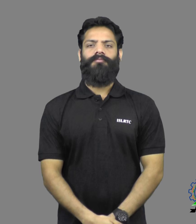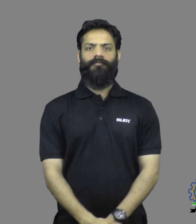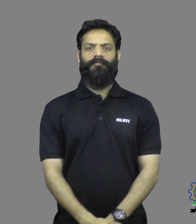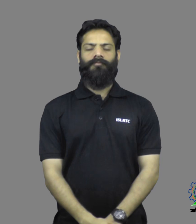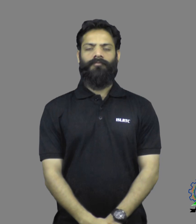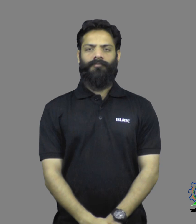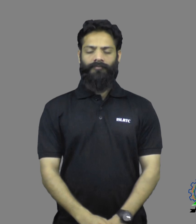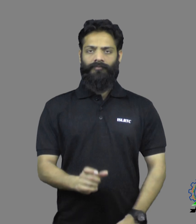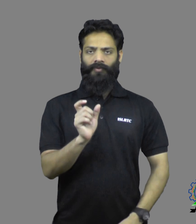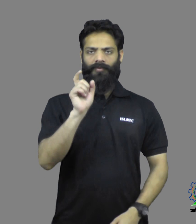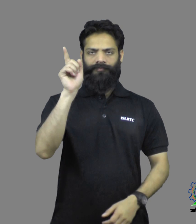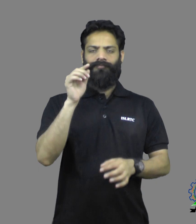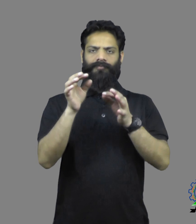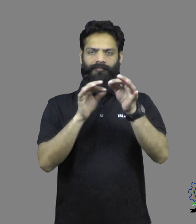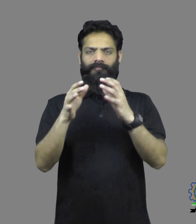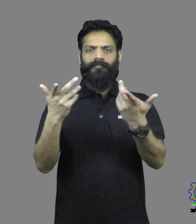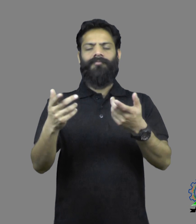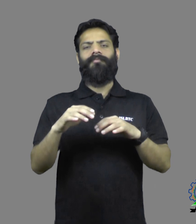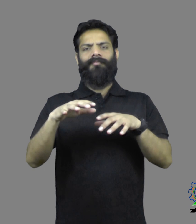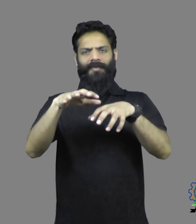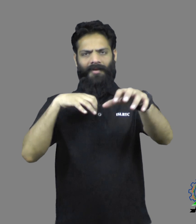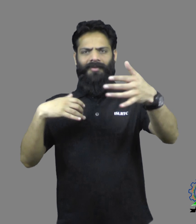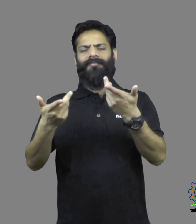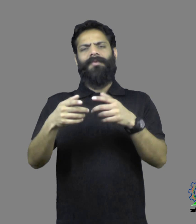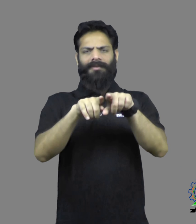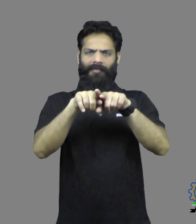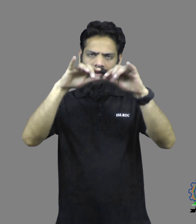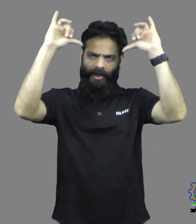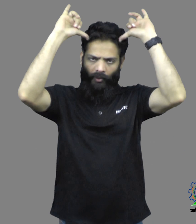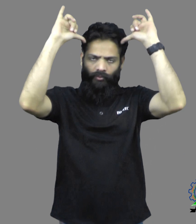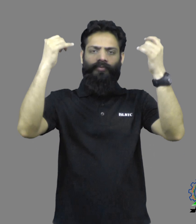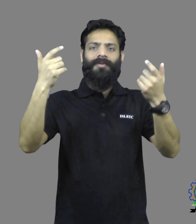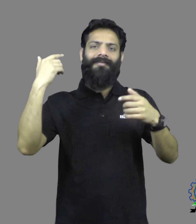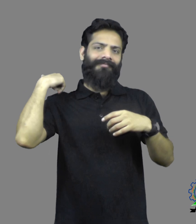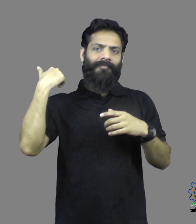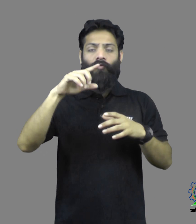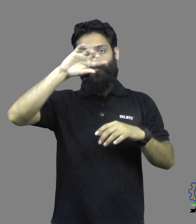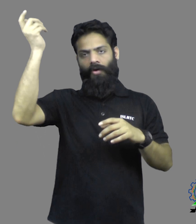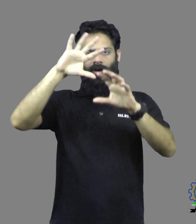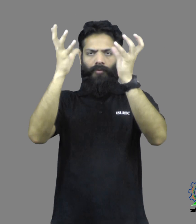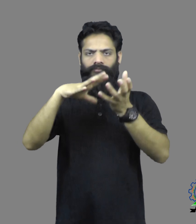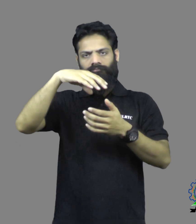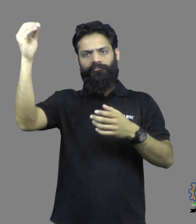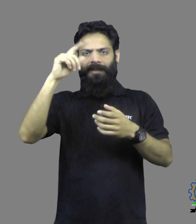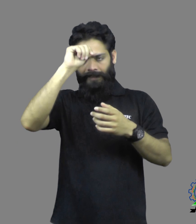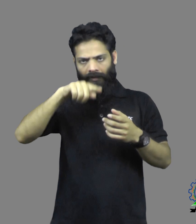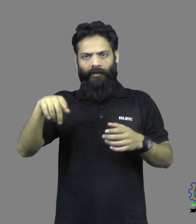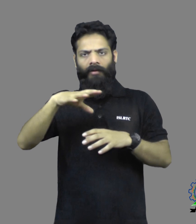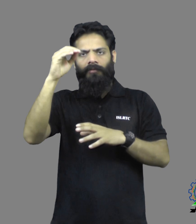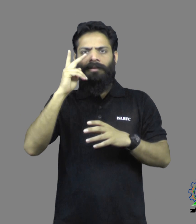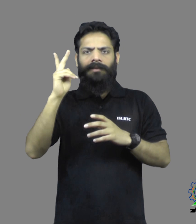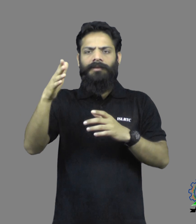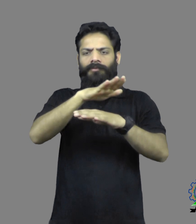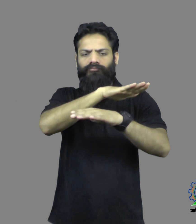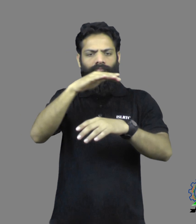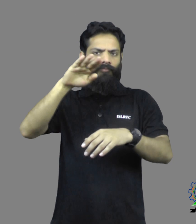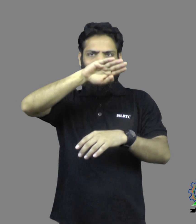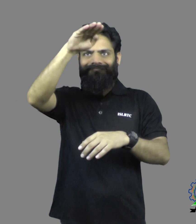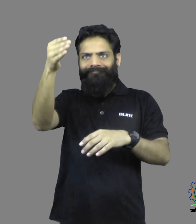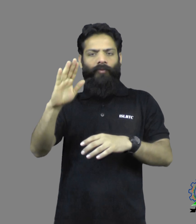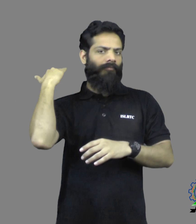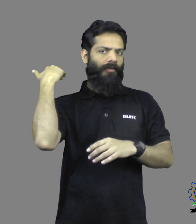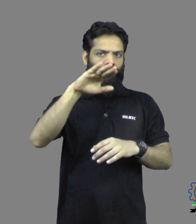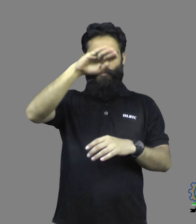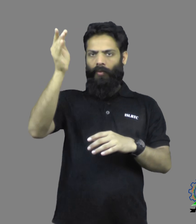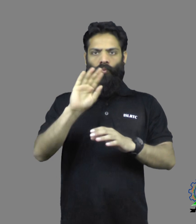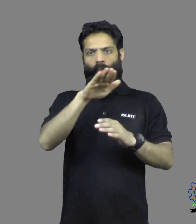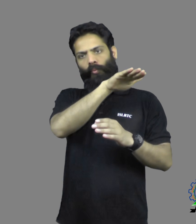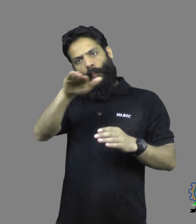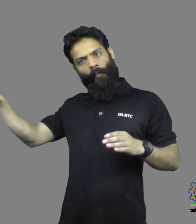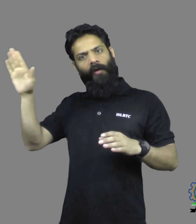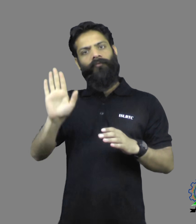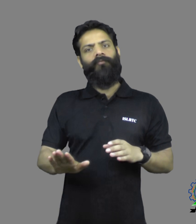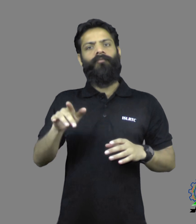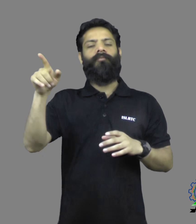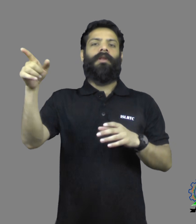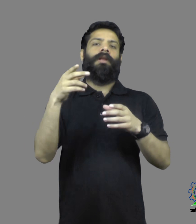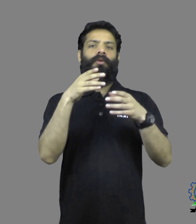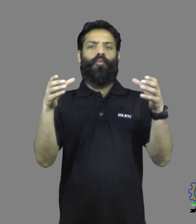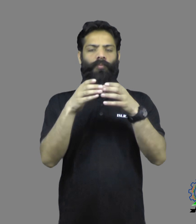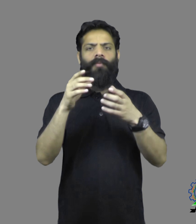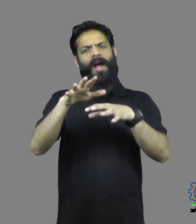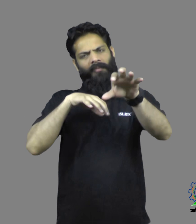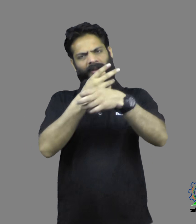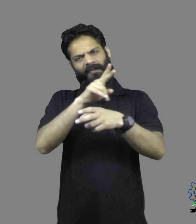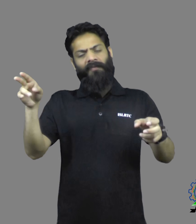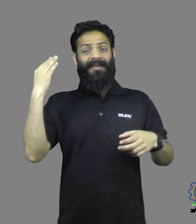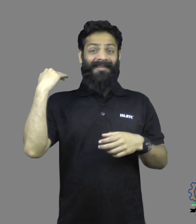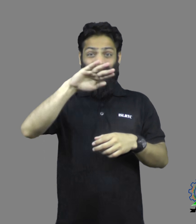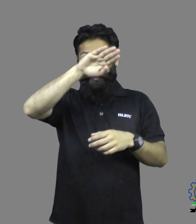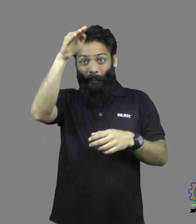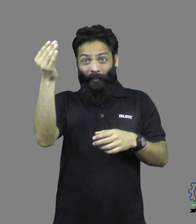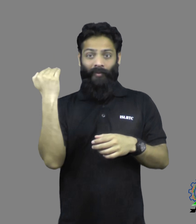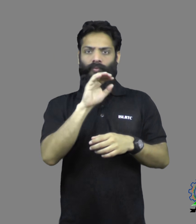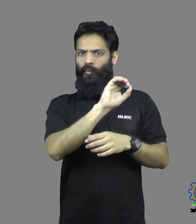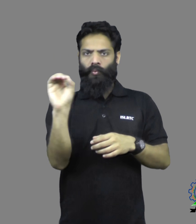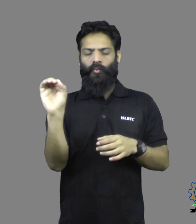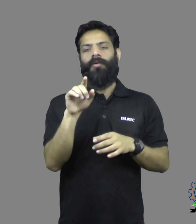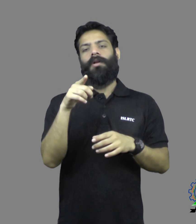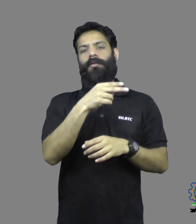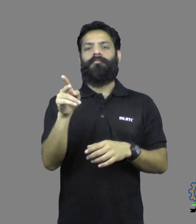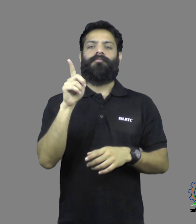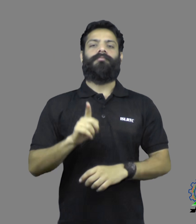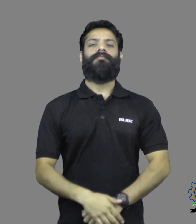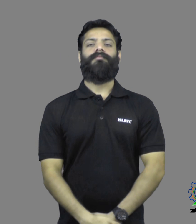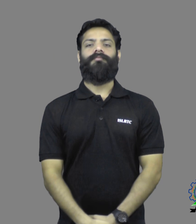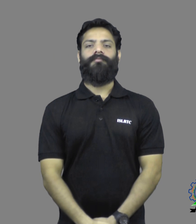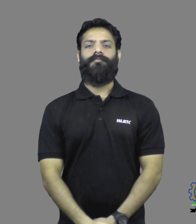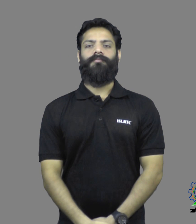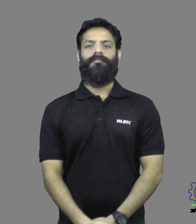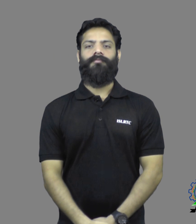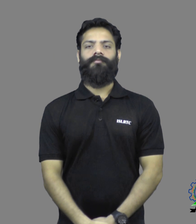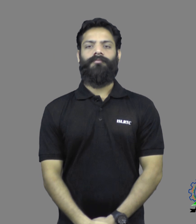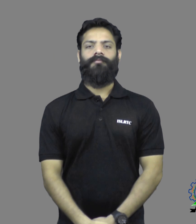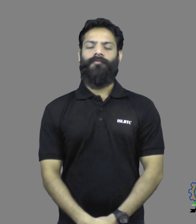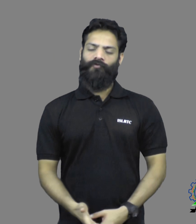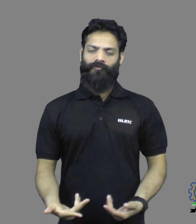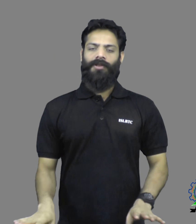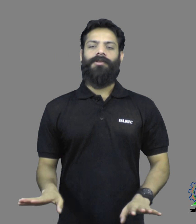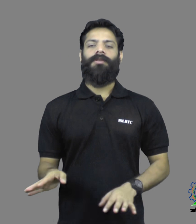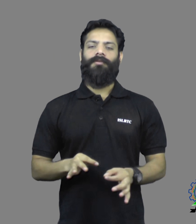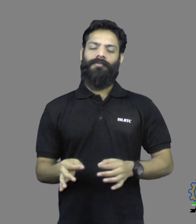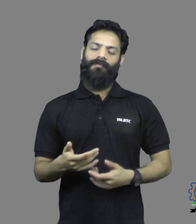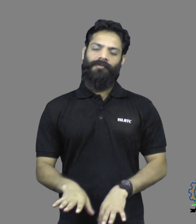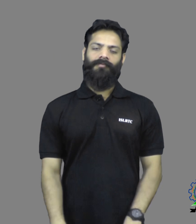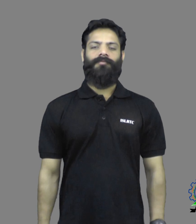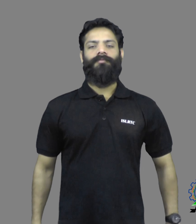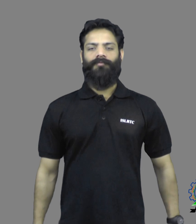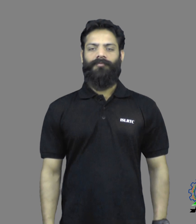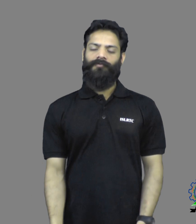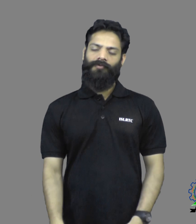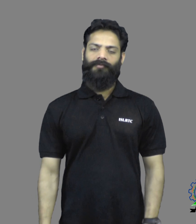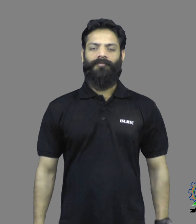Non Humped